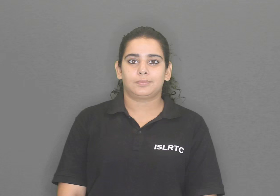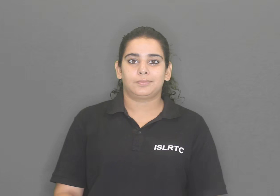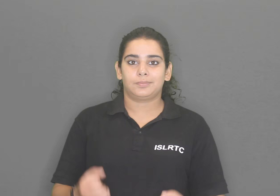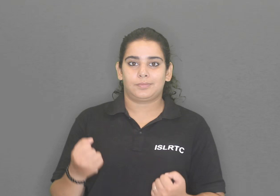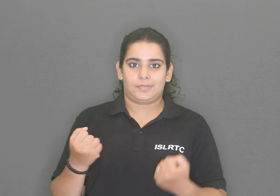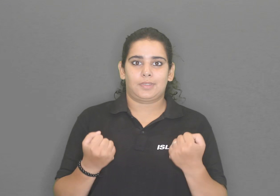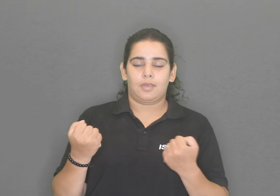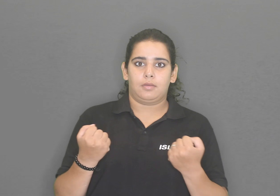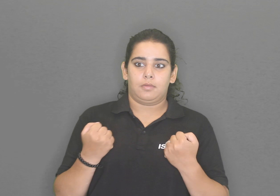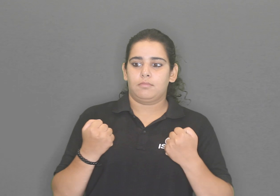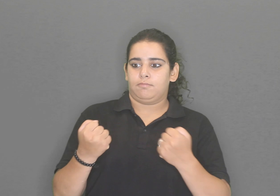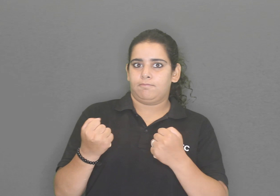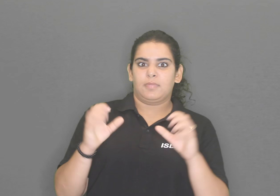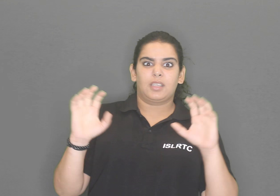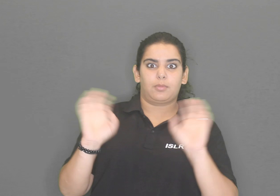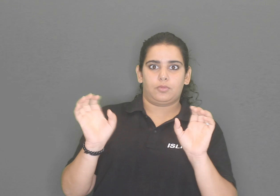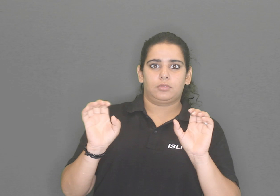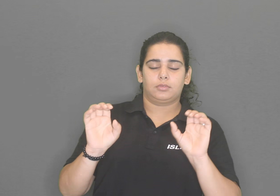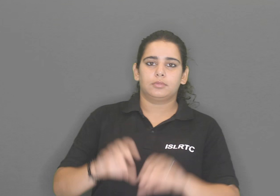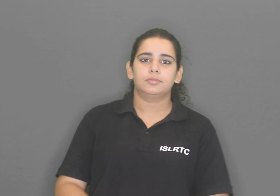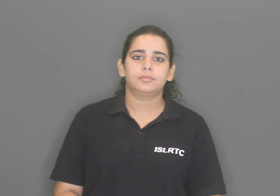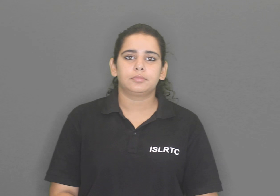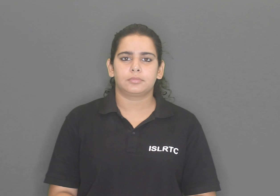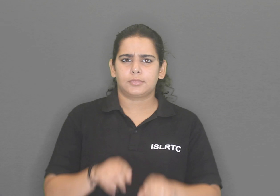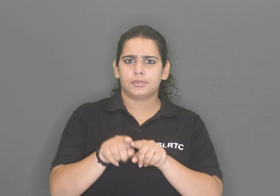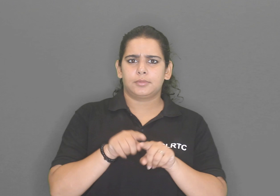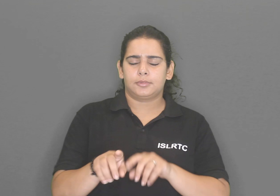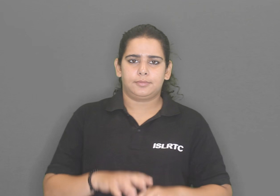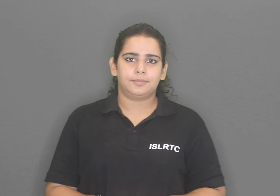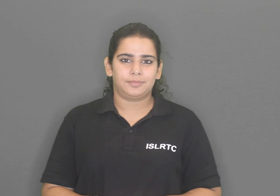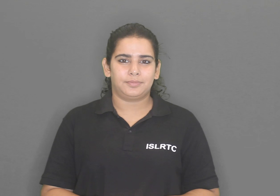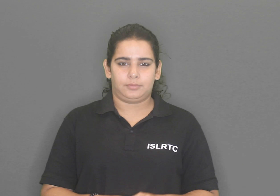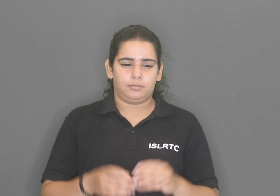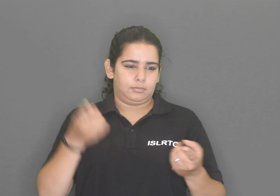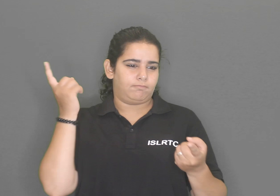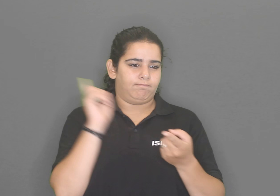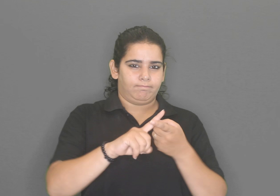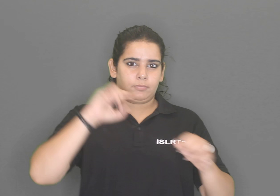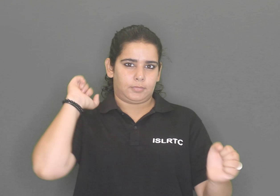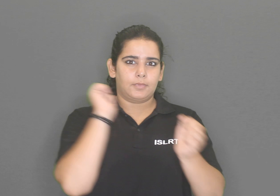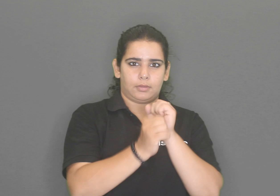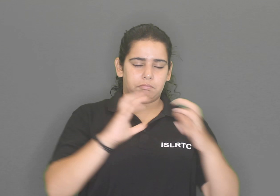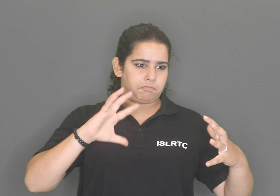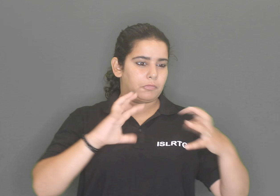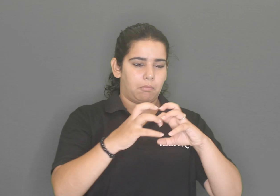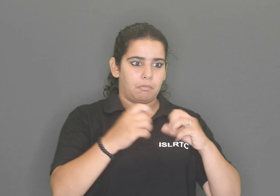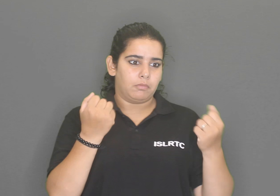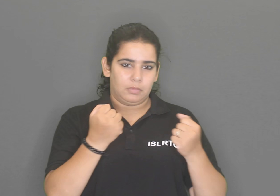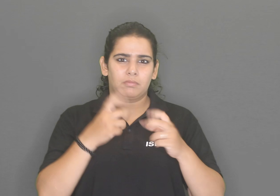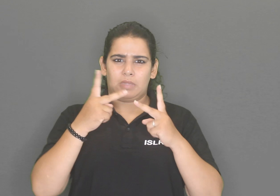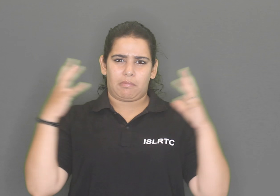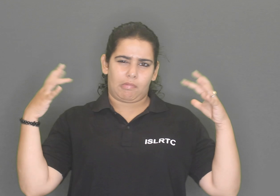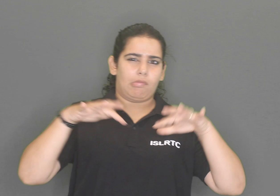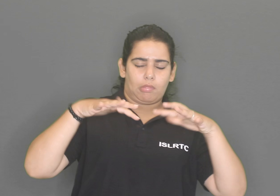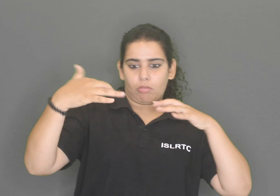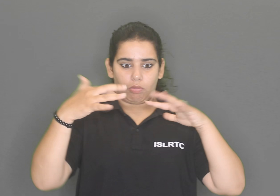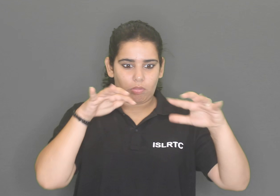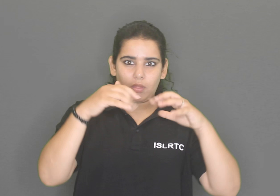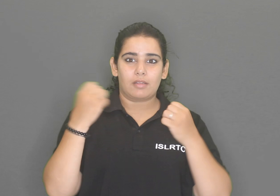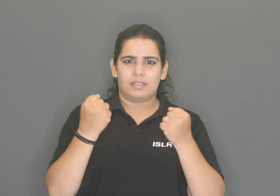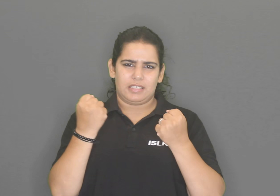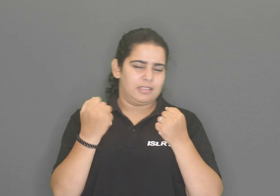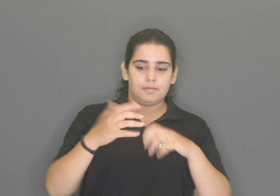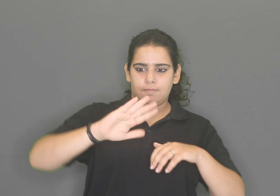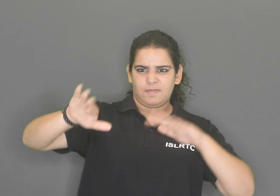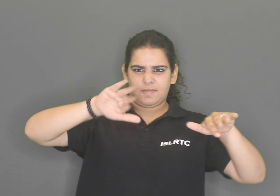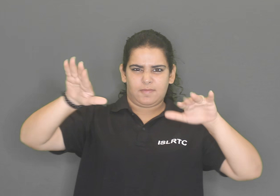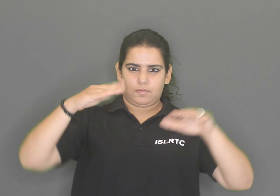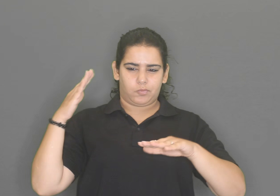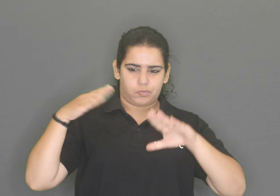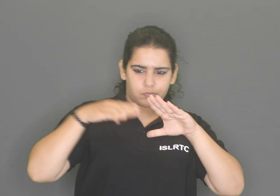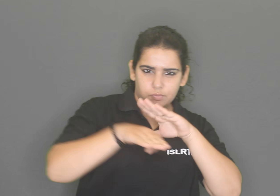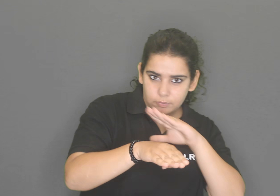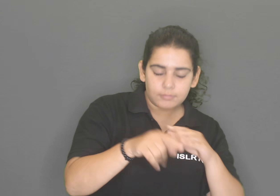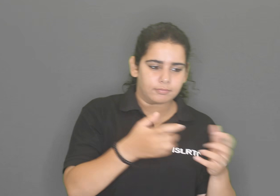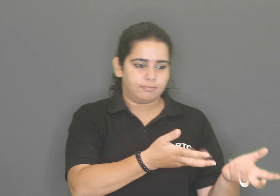Incident Management The process of handling and resolving traffic accidents, breakdowns, and other events that disrupt transportation flow